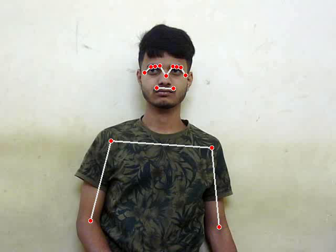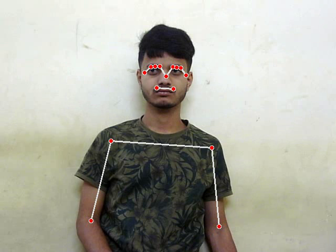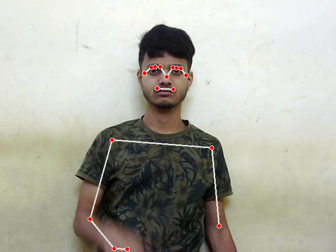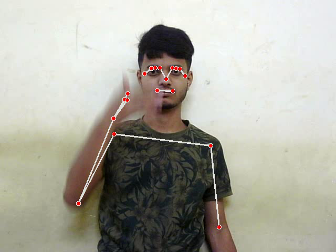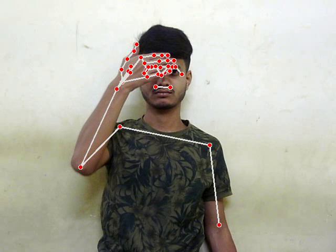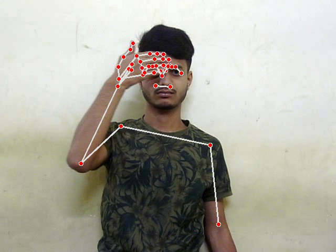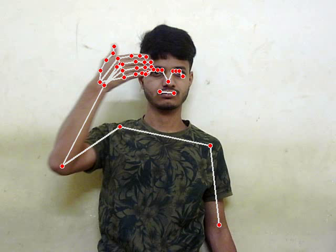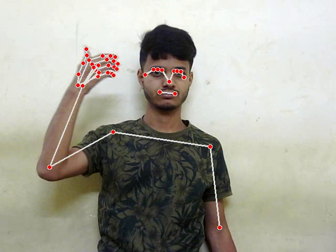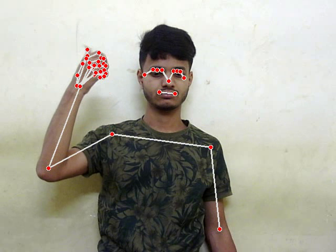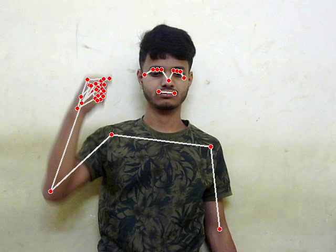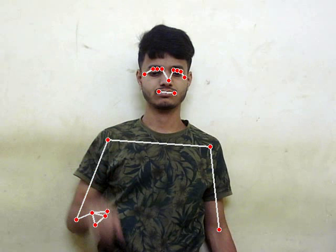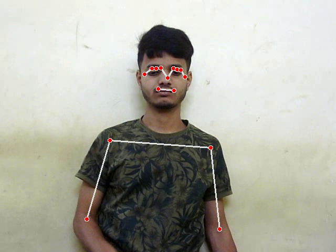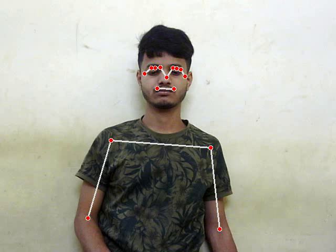forget